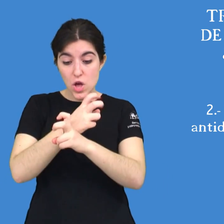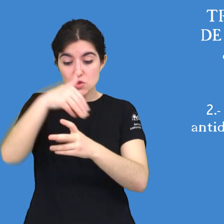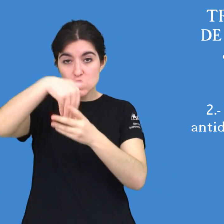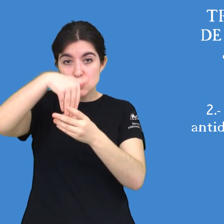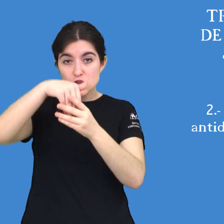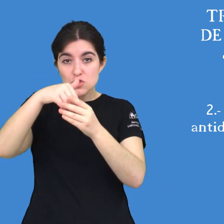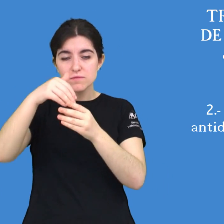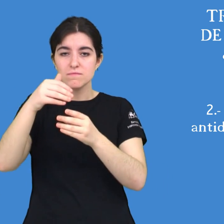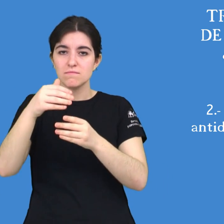dentro